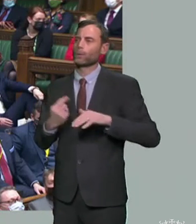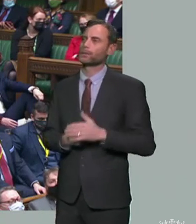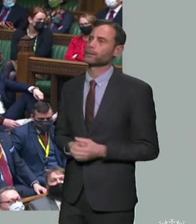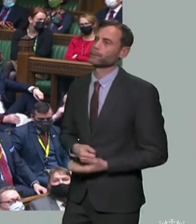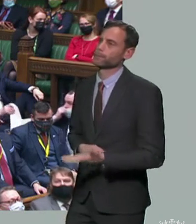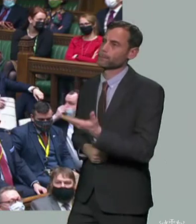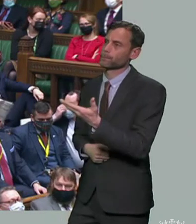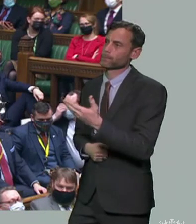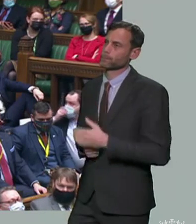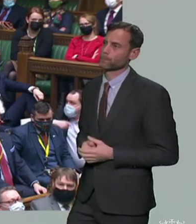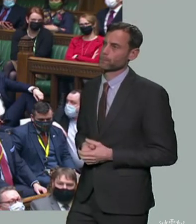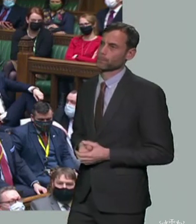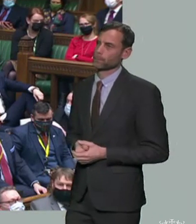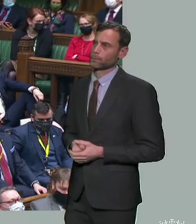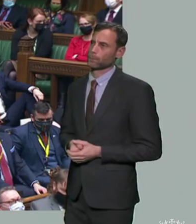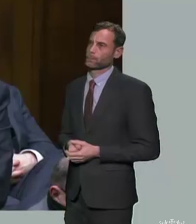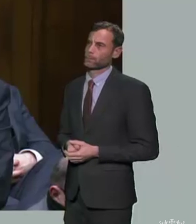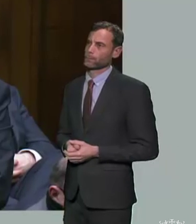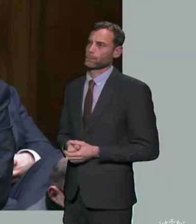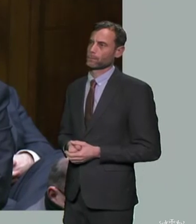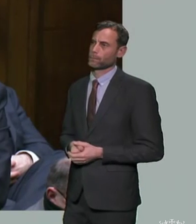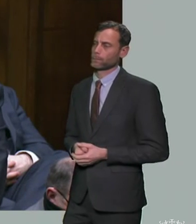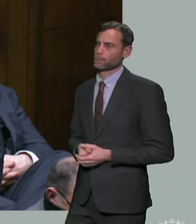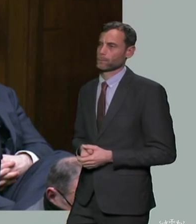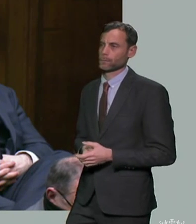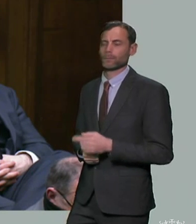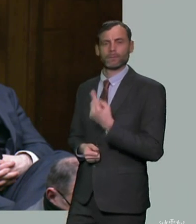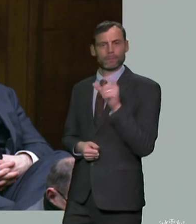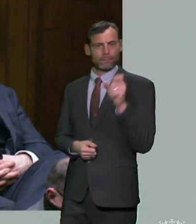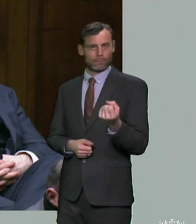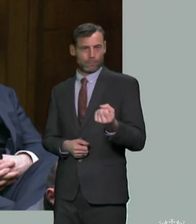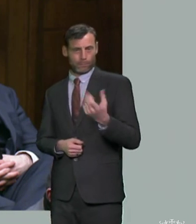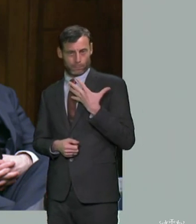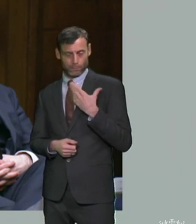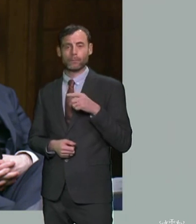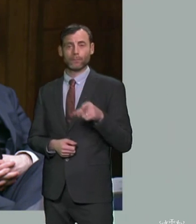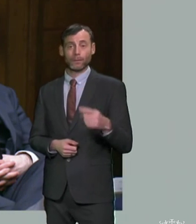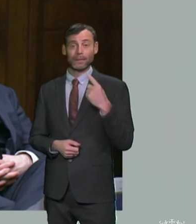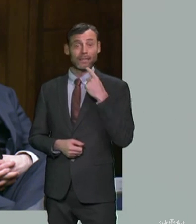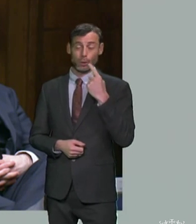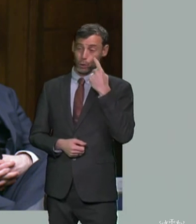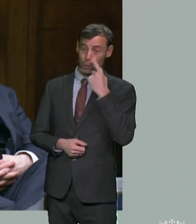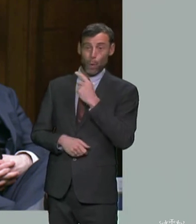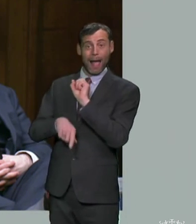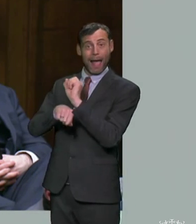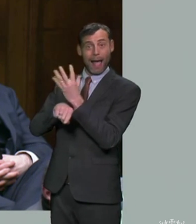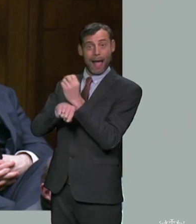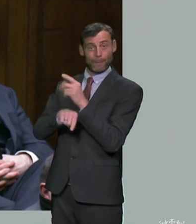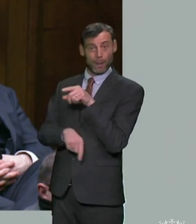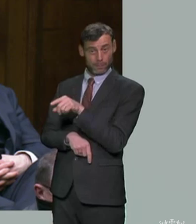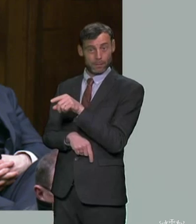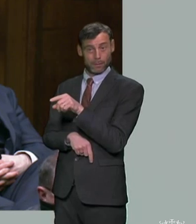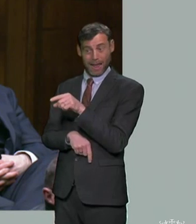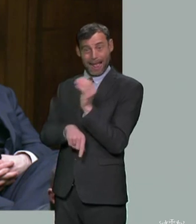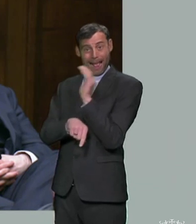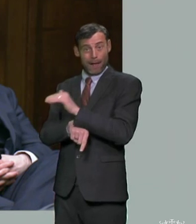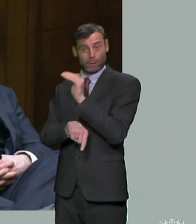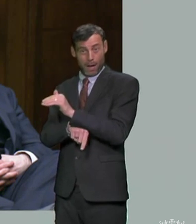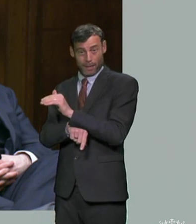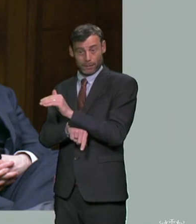My constituent Anne has told me that a friend saw the ambulance outside the house on the night Anne’s husband died, but she was not allowed to go into the house to comfort her friend.